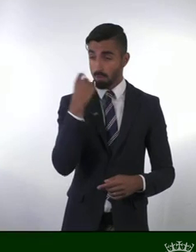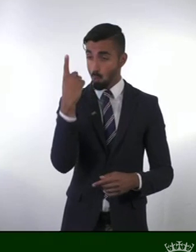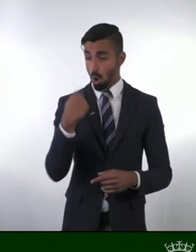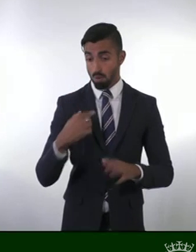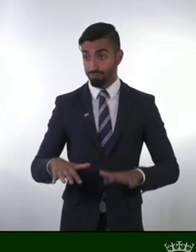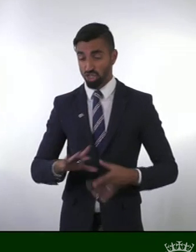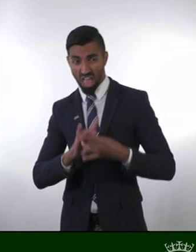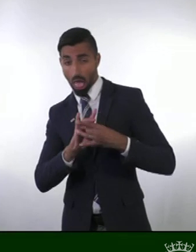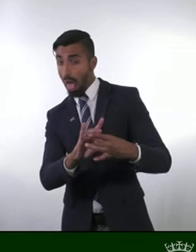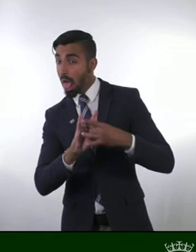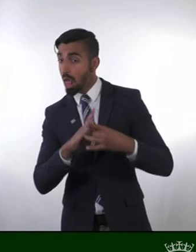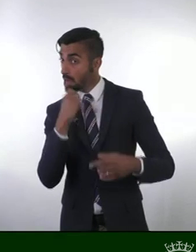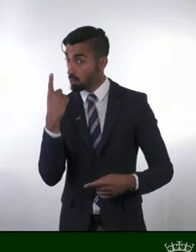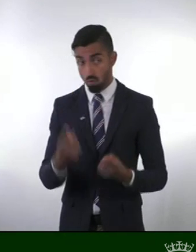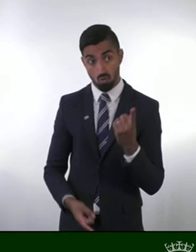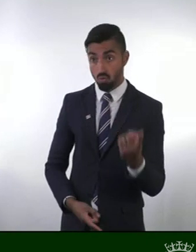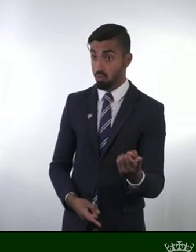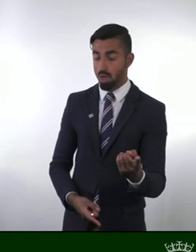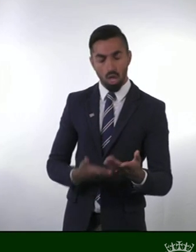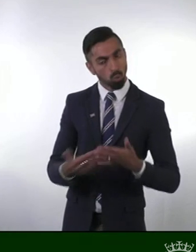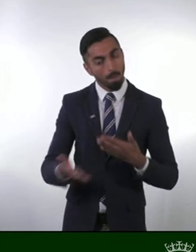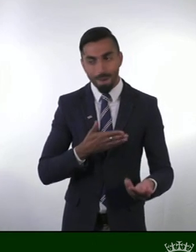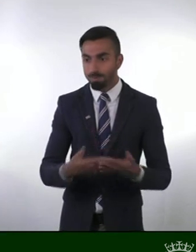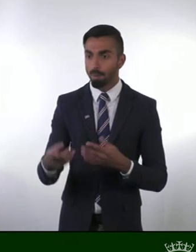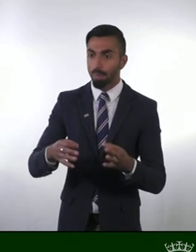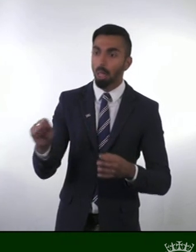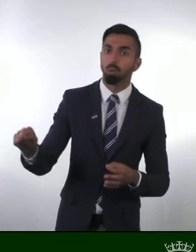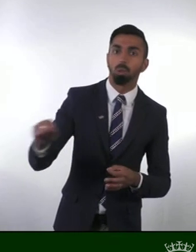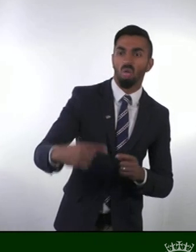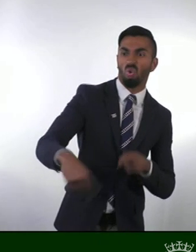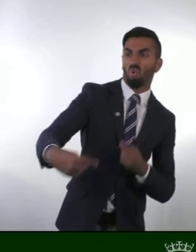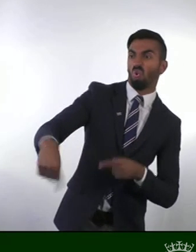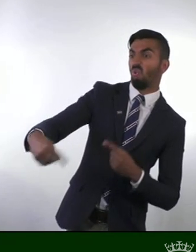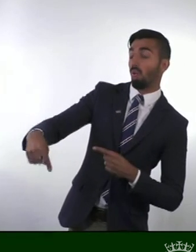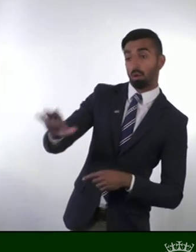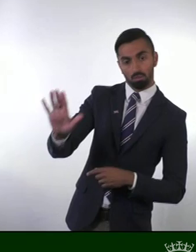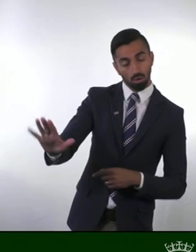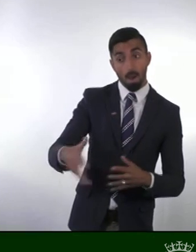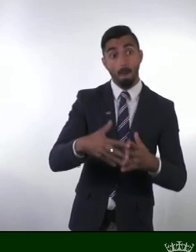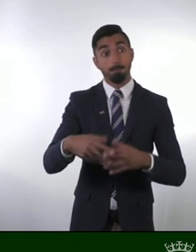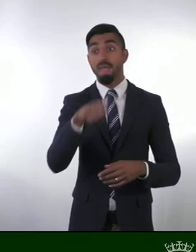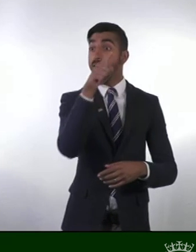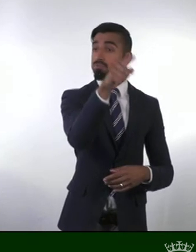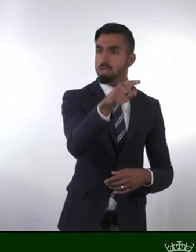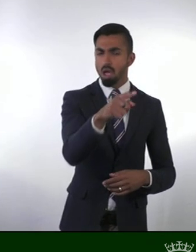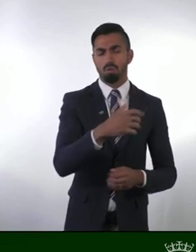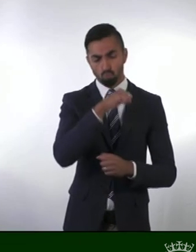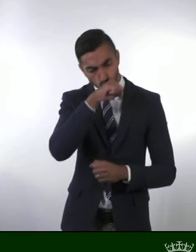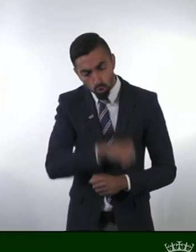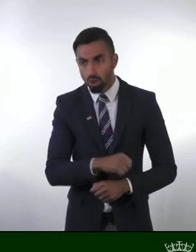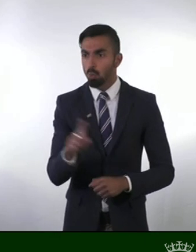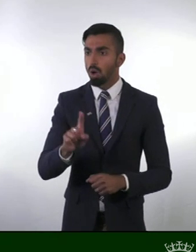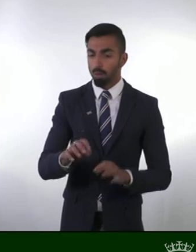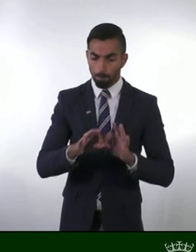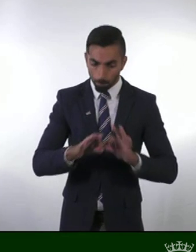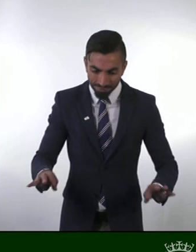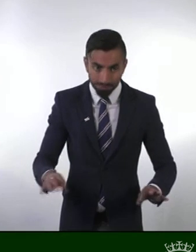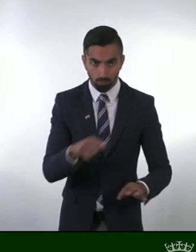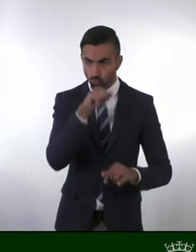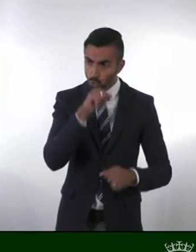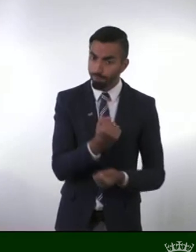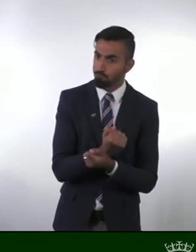Whatever people may say about it—whatever those on the left may say about it—the United States is a bastion of peace and freedom and has been for most of my lifetime.